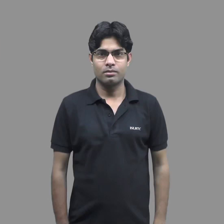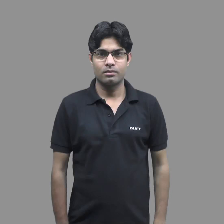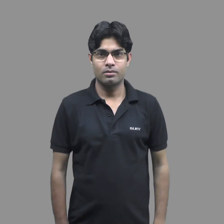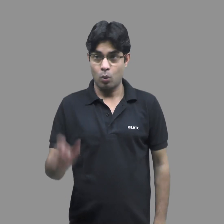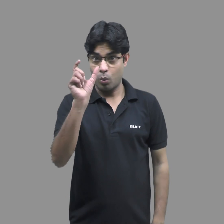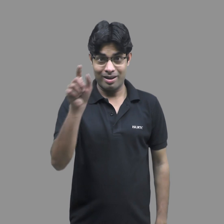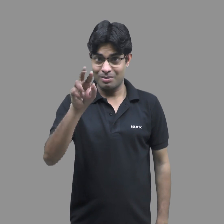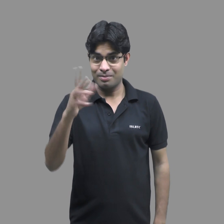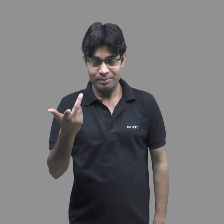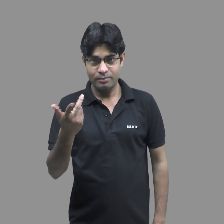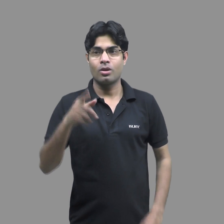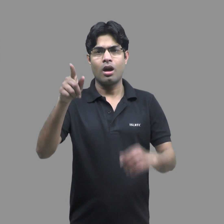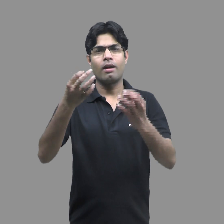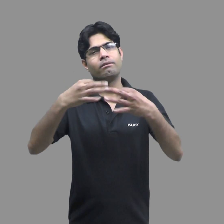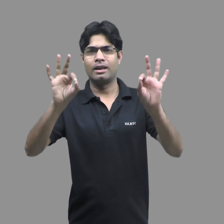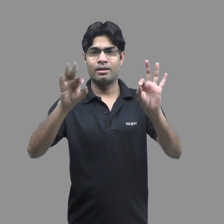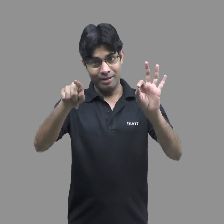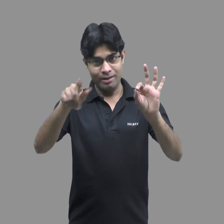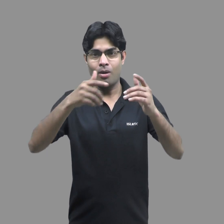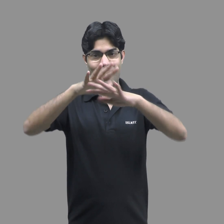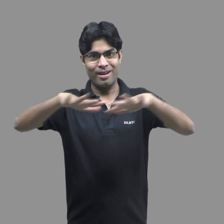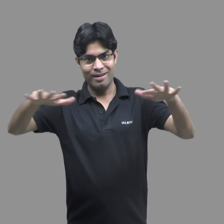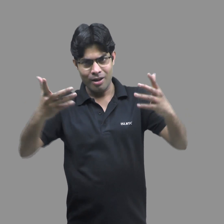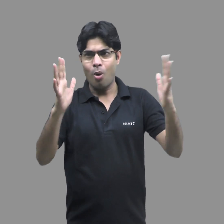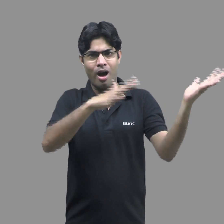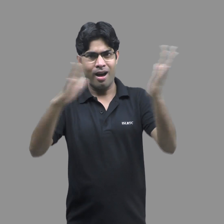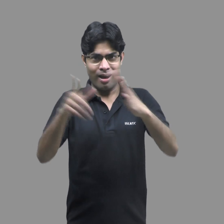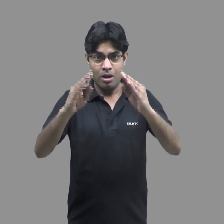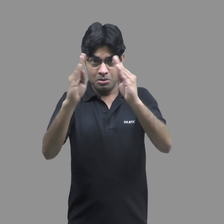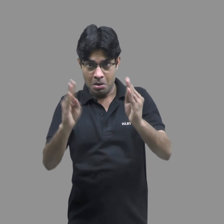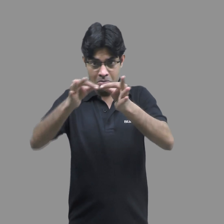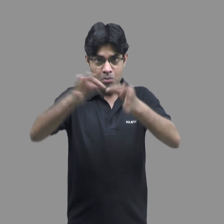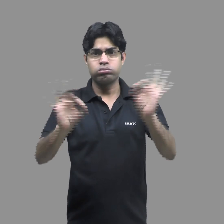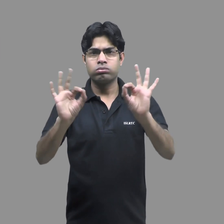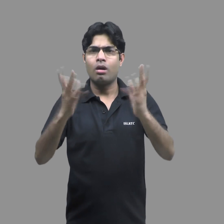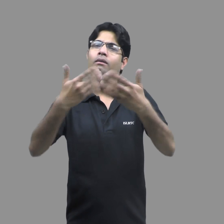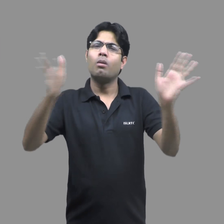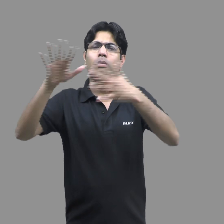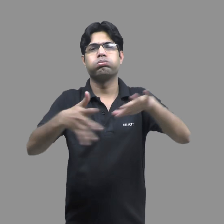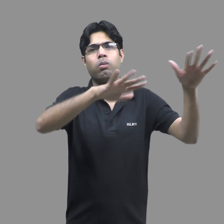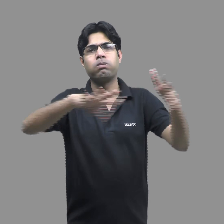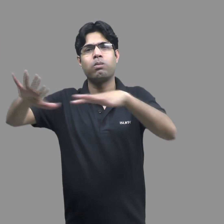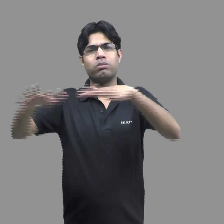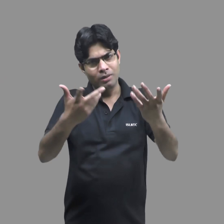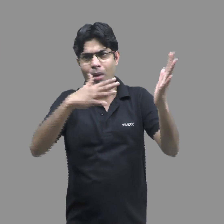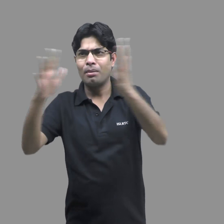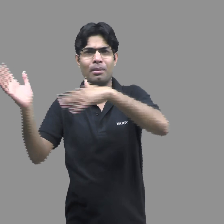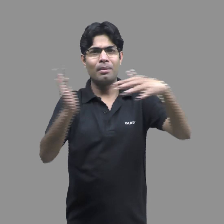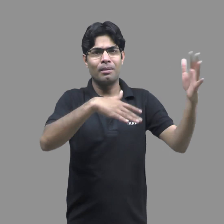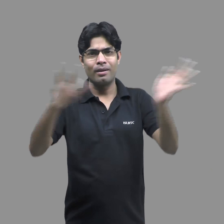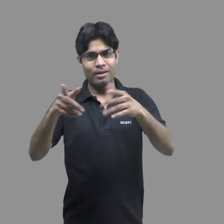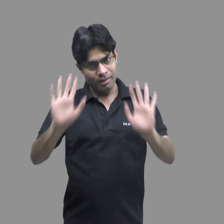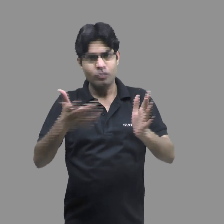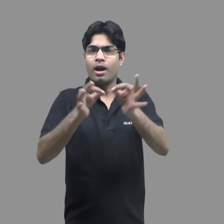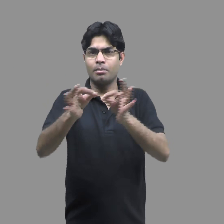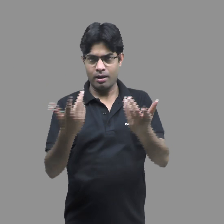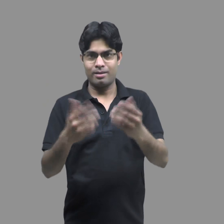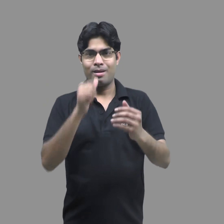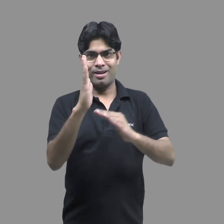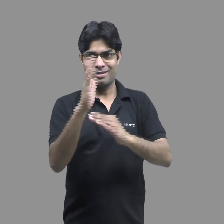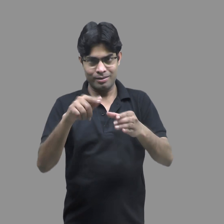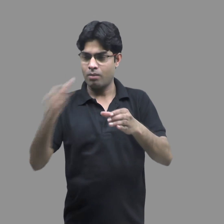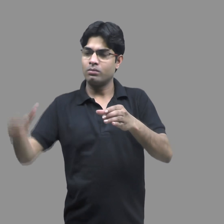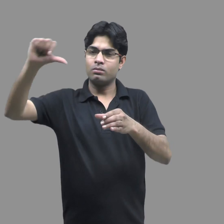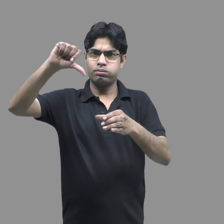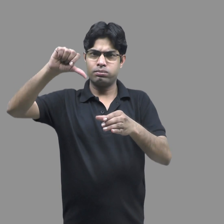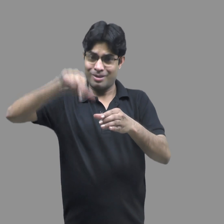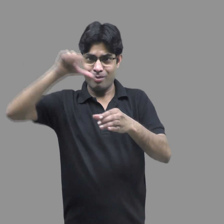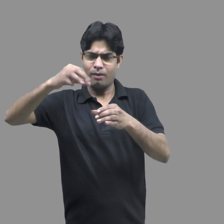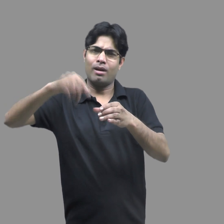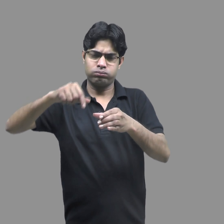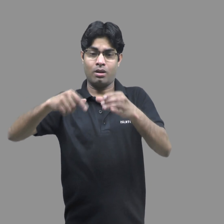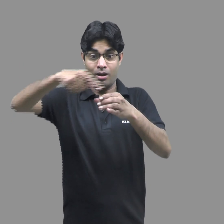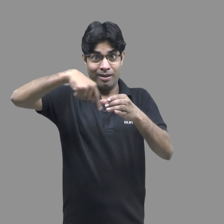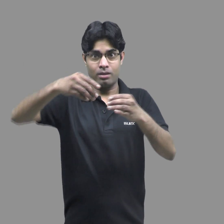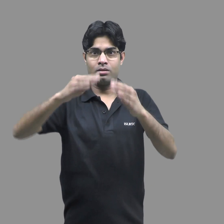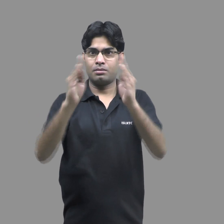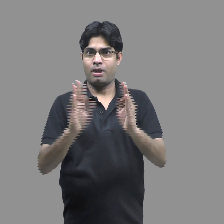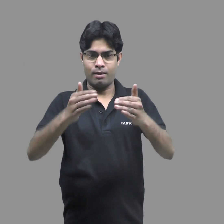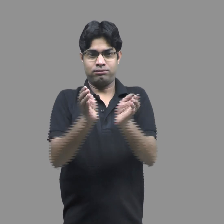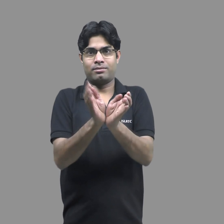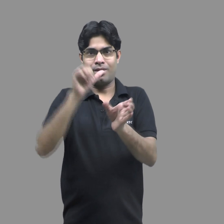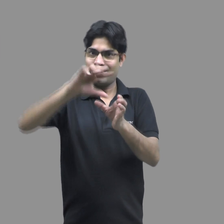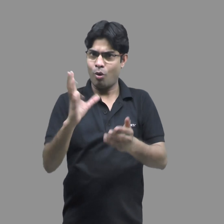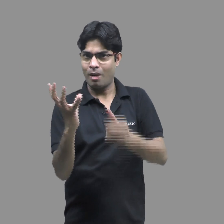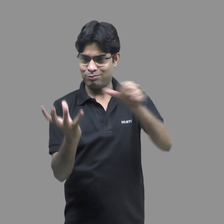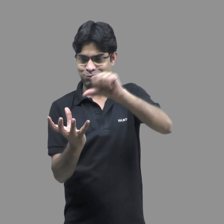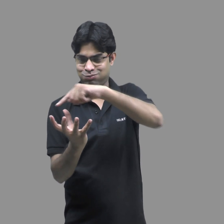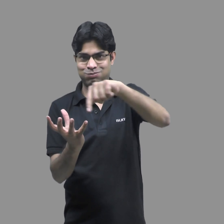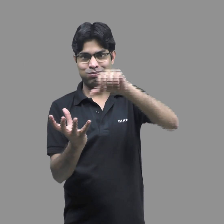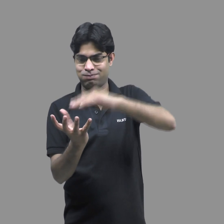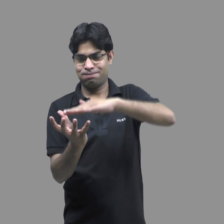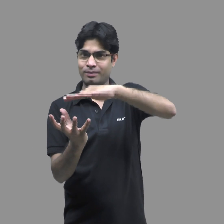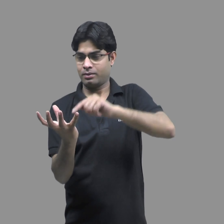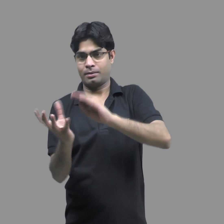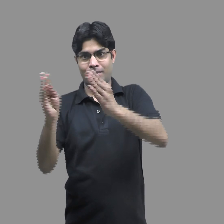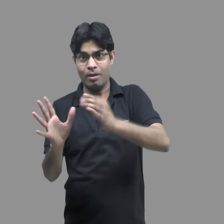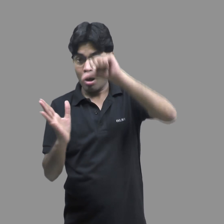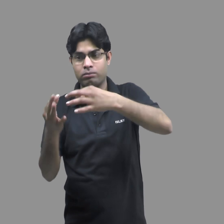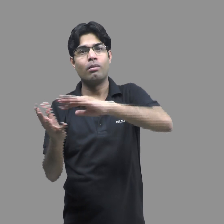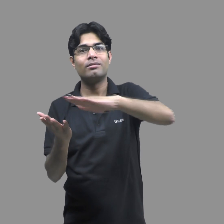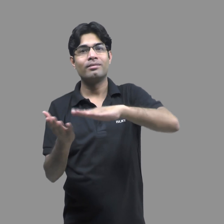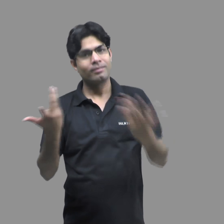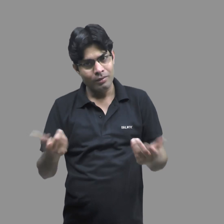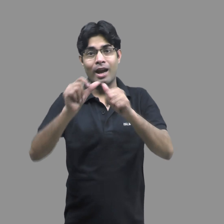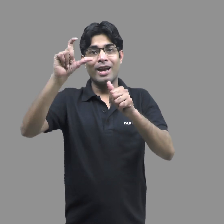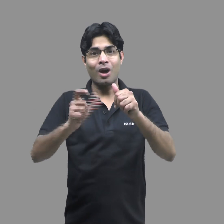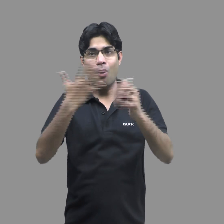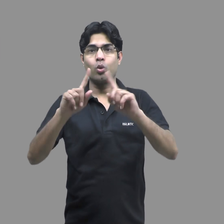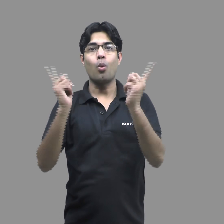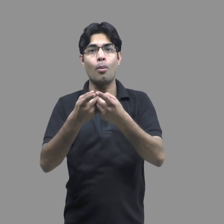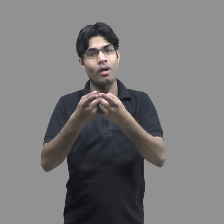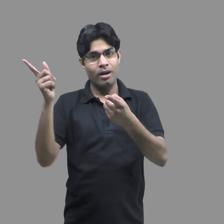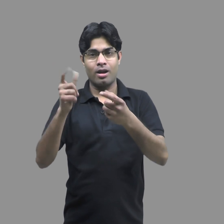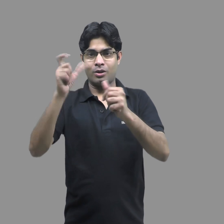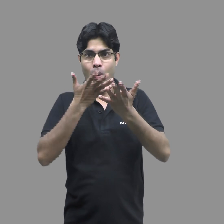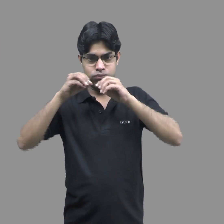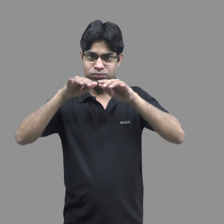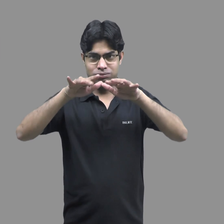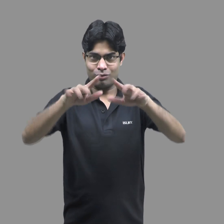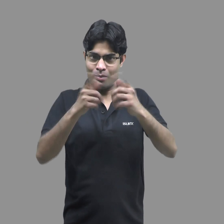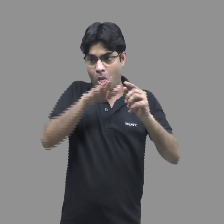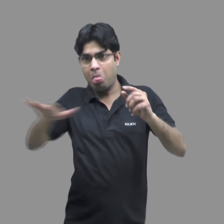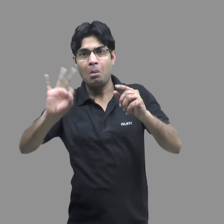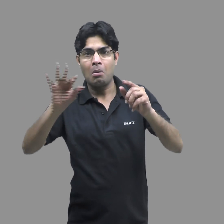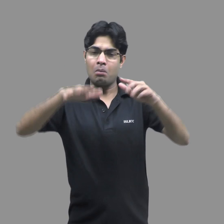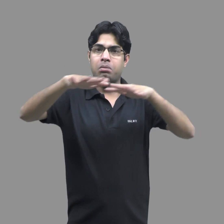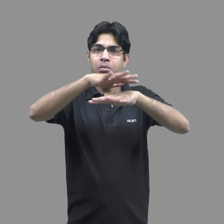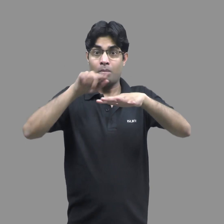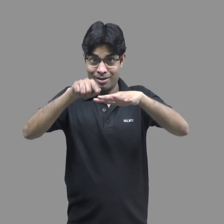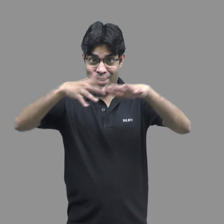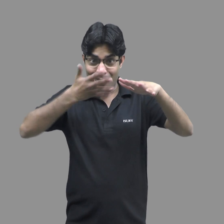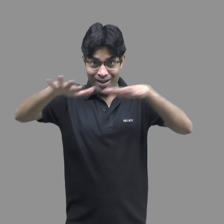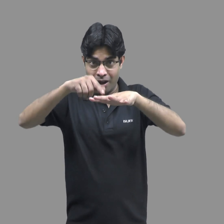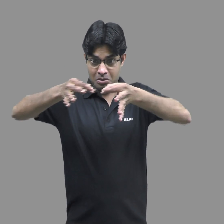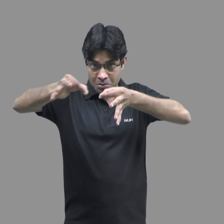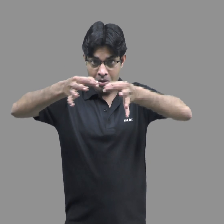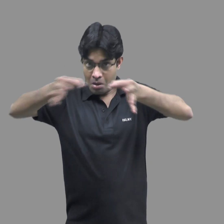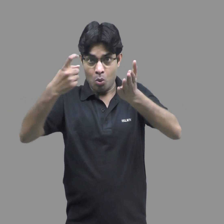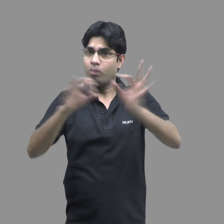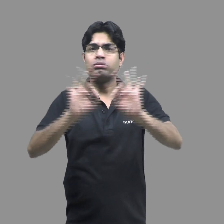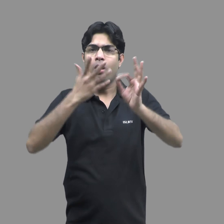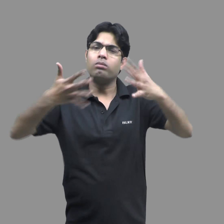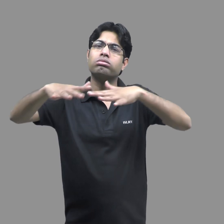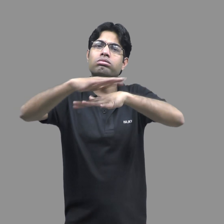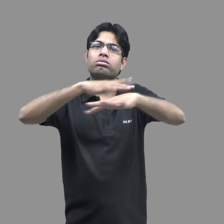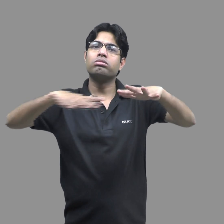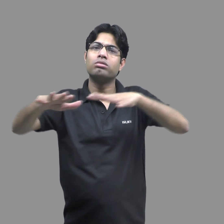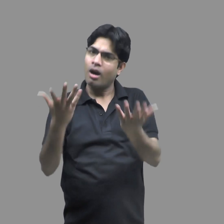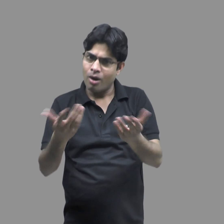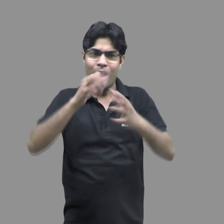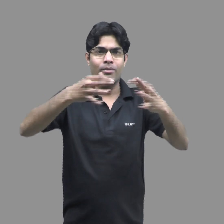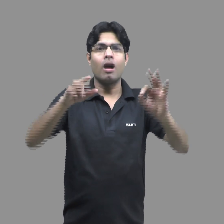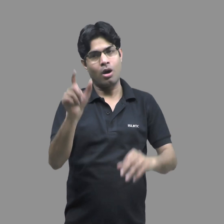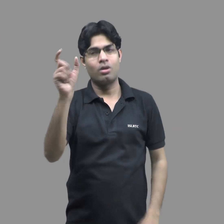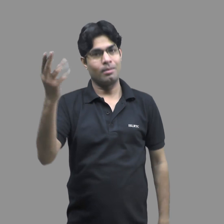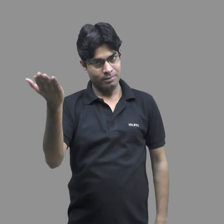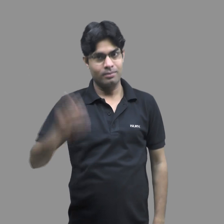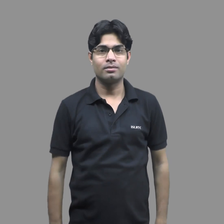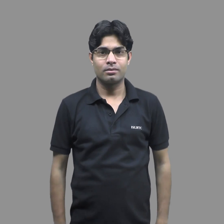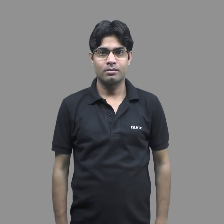Fluid